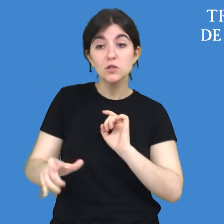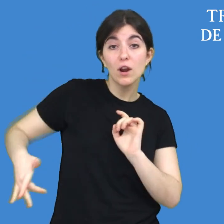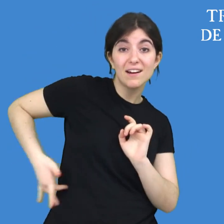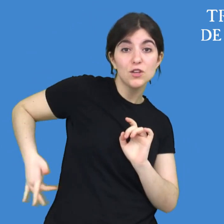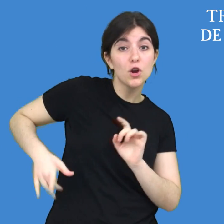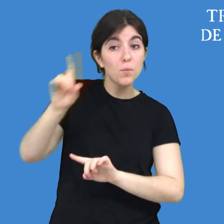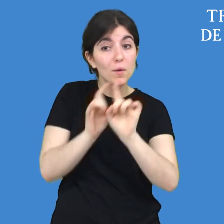riñón